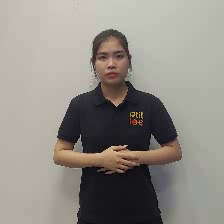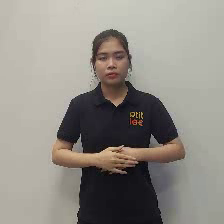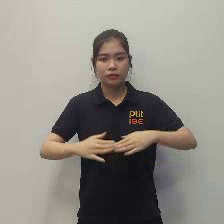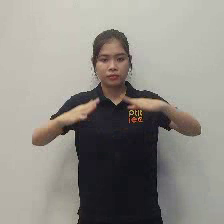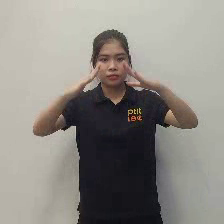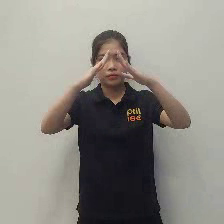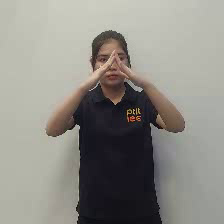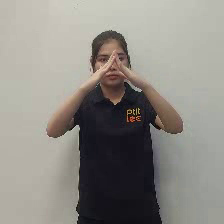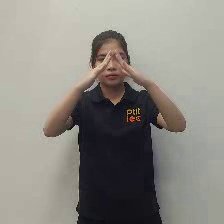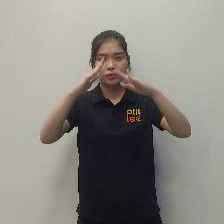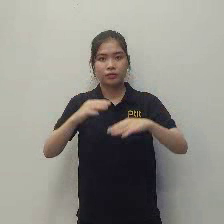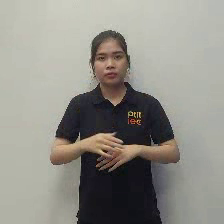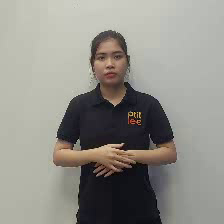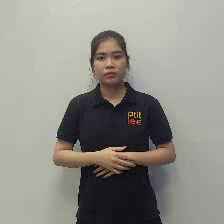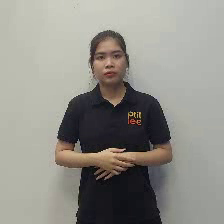Nhà